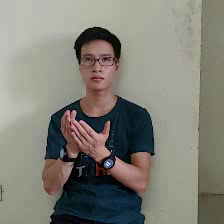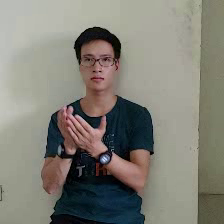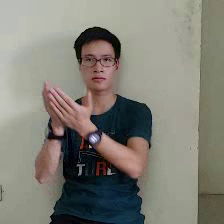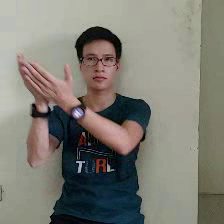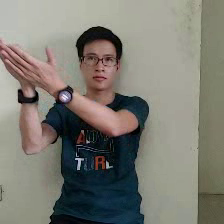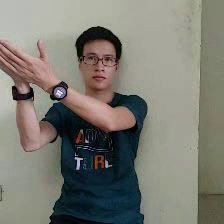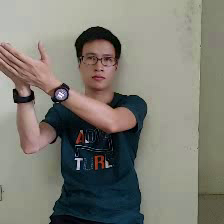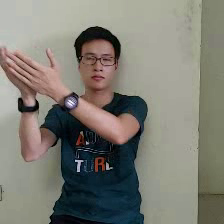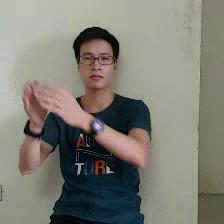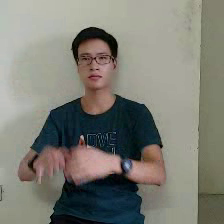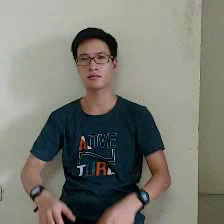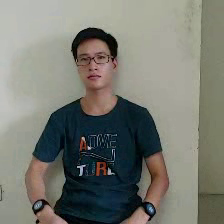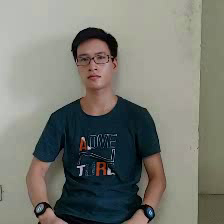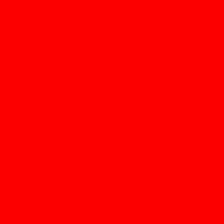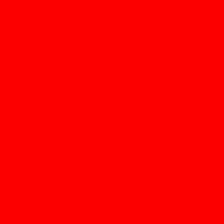Biếu tặng